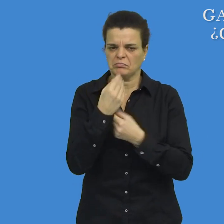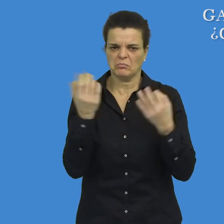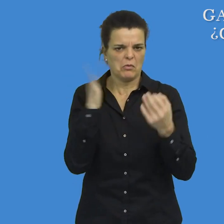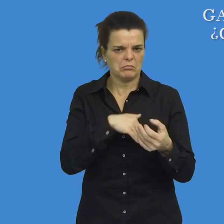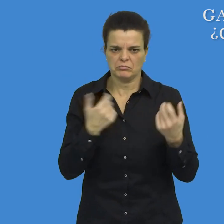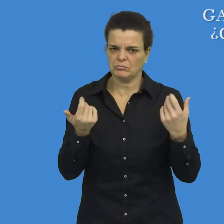haber no